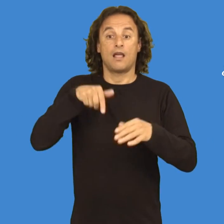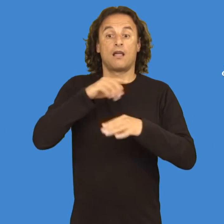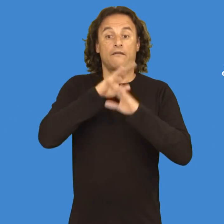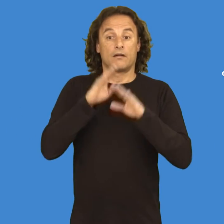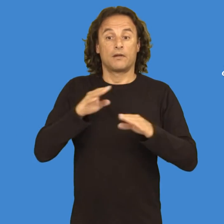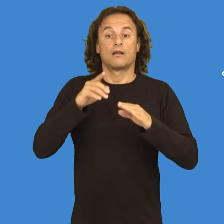resultado